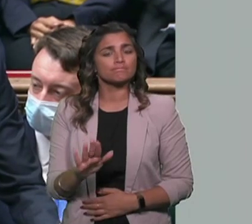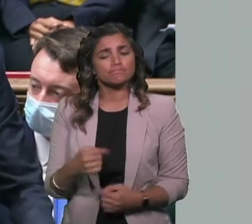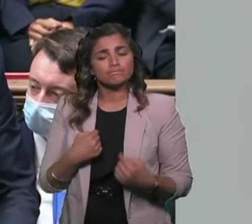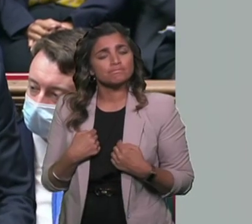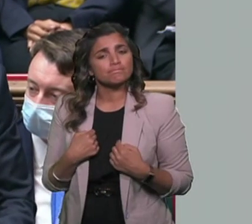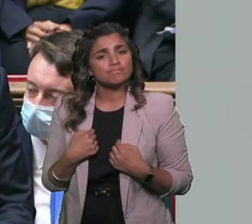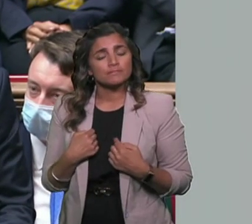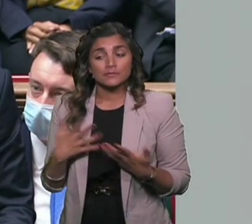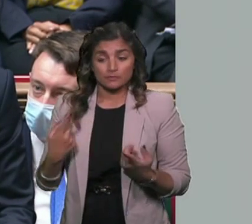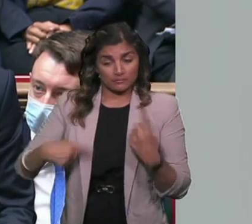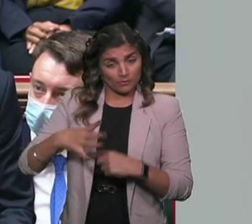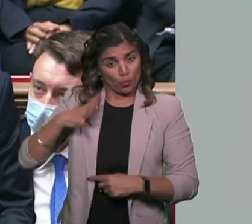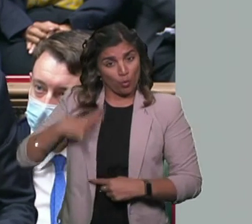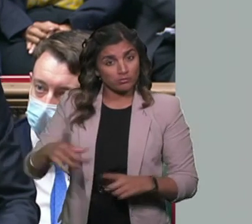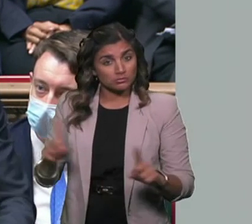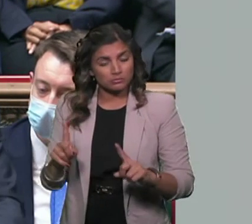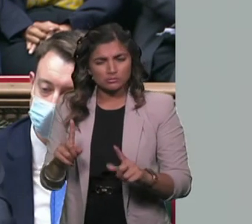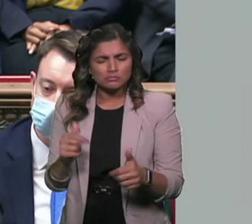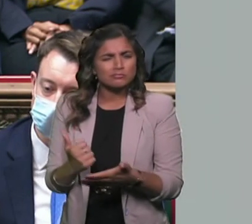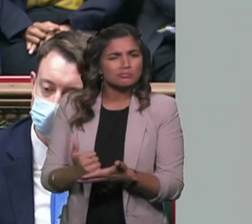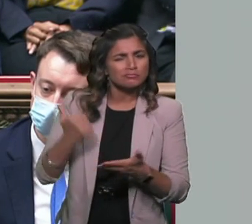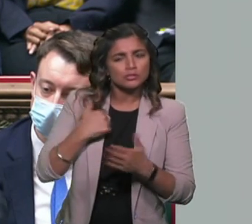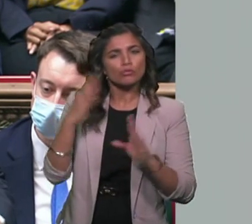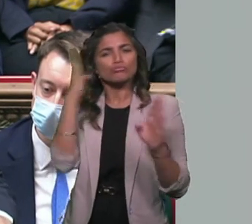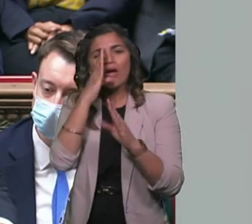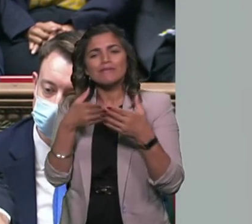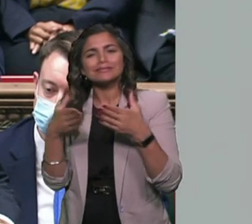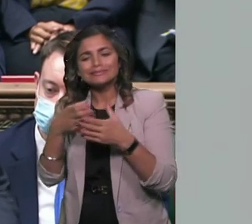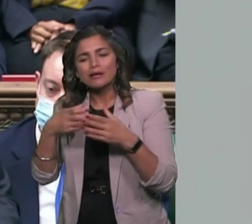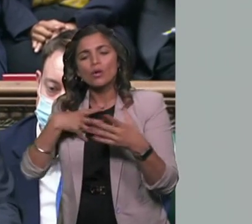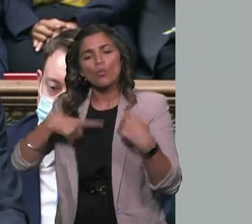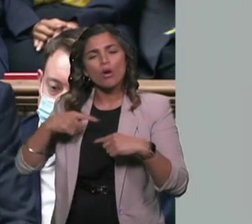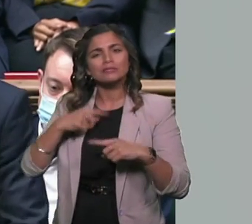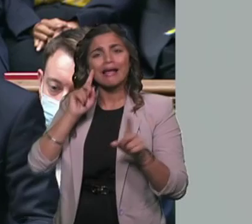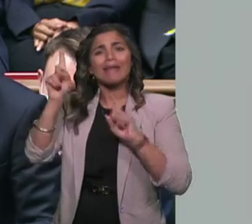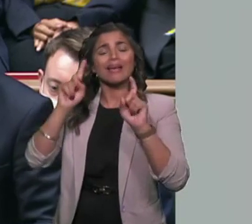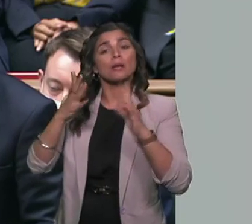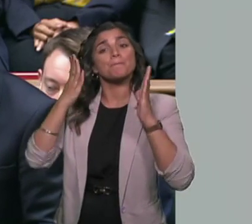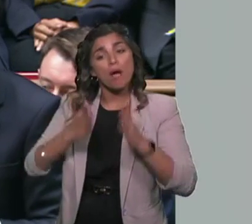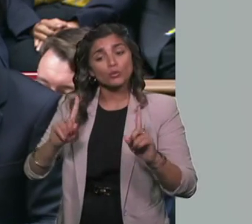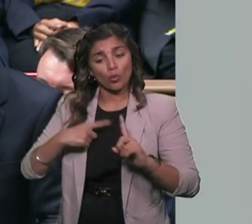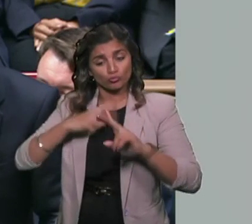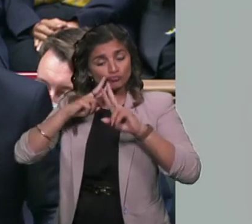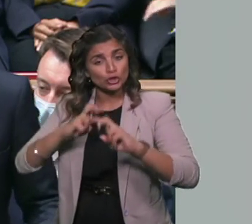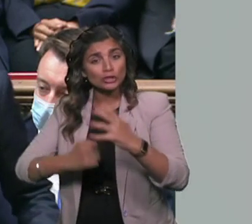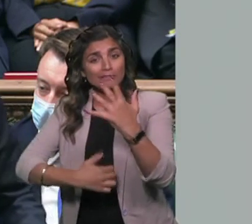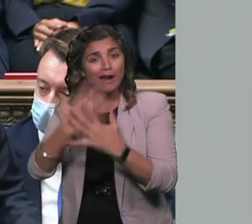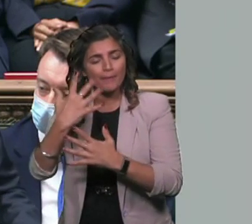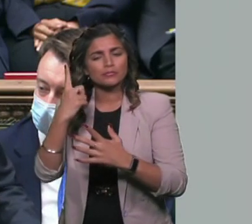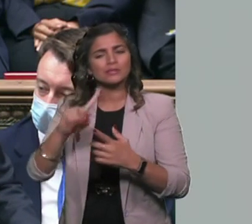If we want greater private sector innovation, we need to make our research and development tax reliefs fit for purpose.